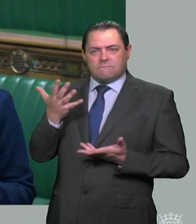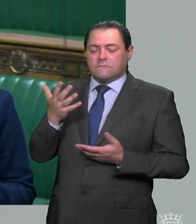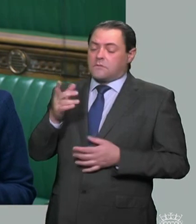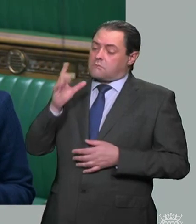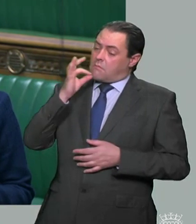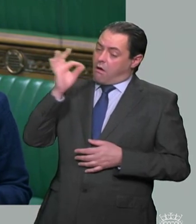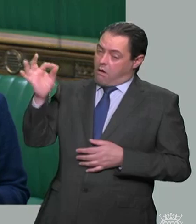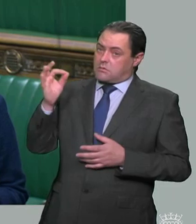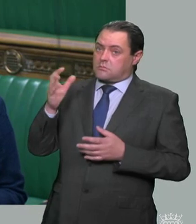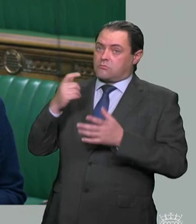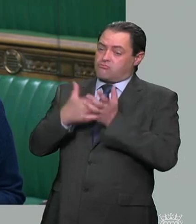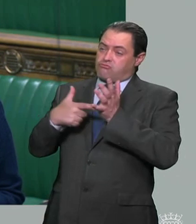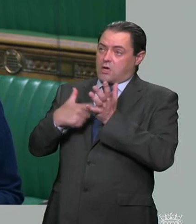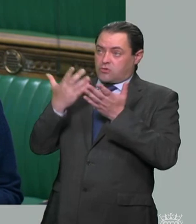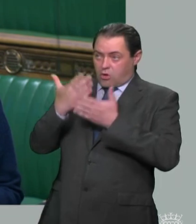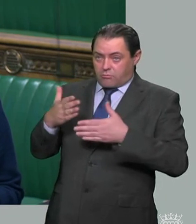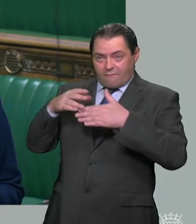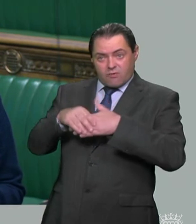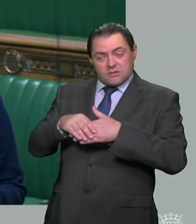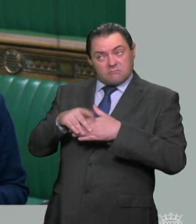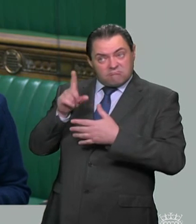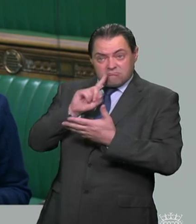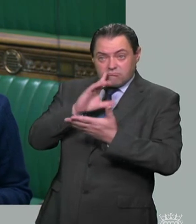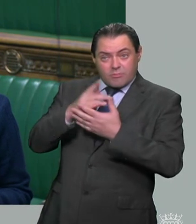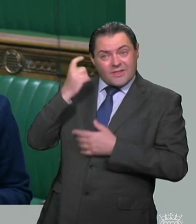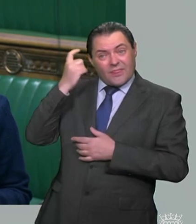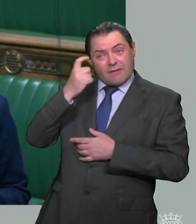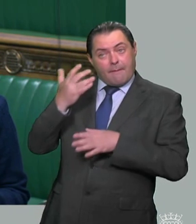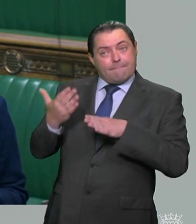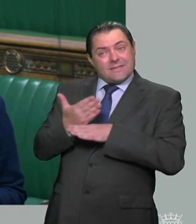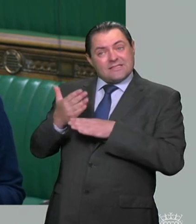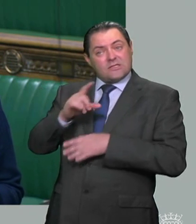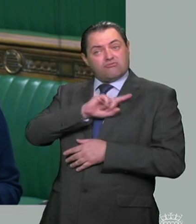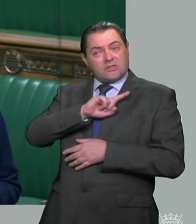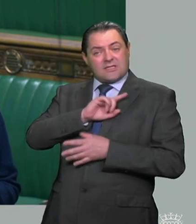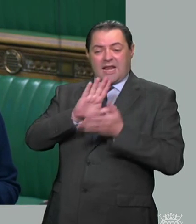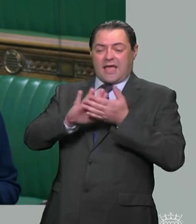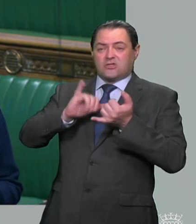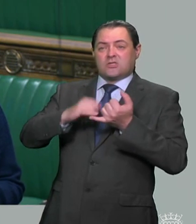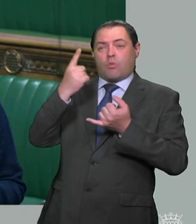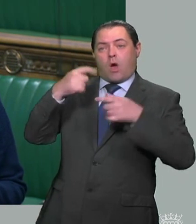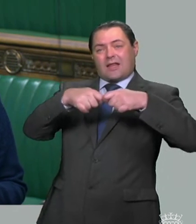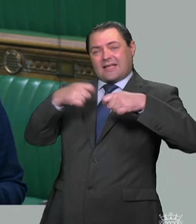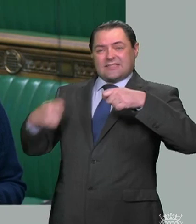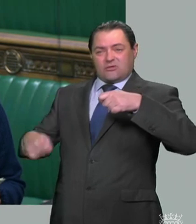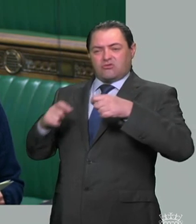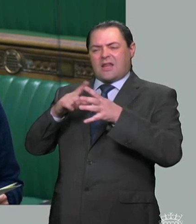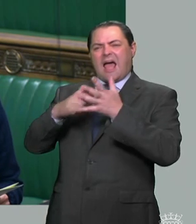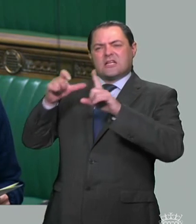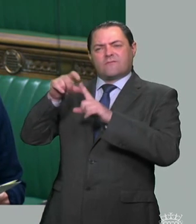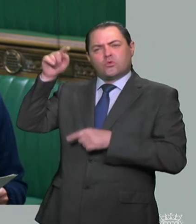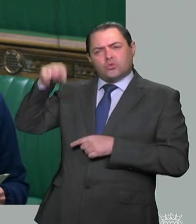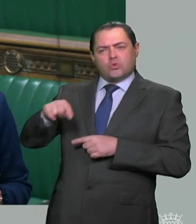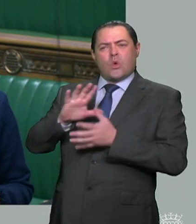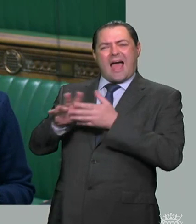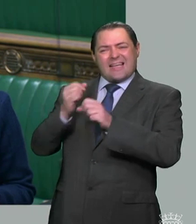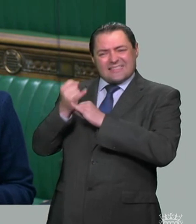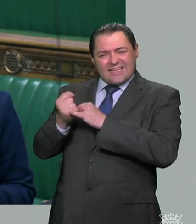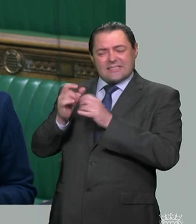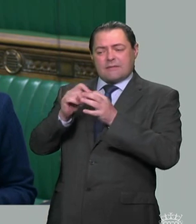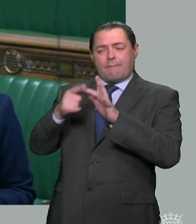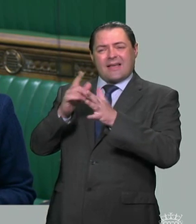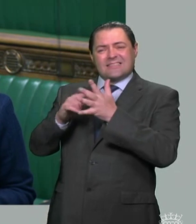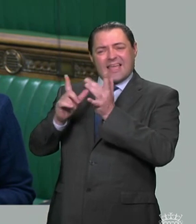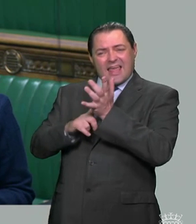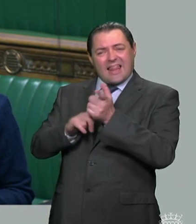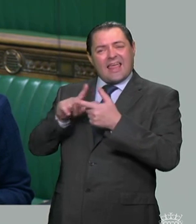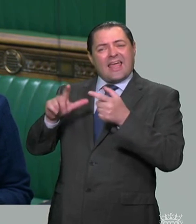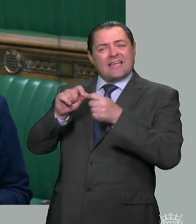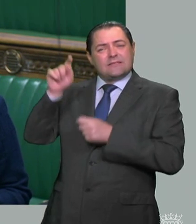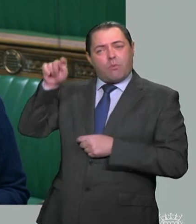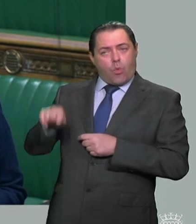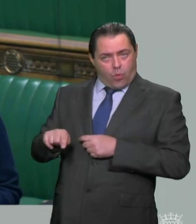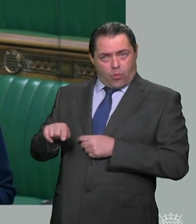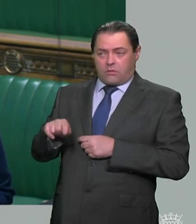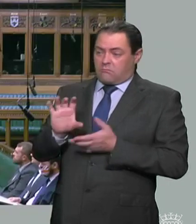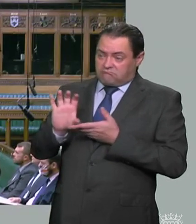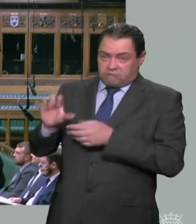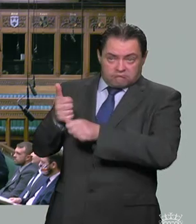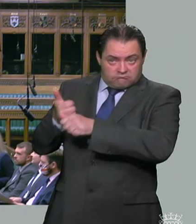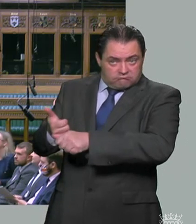Will my right honourable Friend promise to consider the business case for the HS1 extension from Ashford through to Hastings, Bexhill and Eastbourne, and commit to the funding necessary?